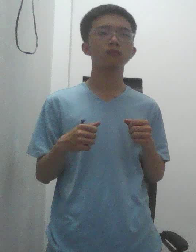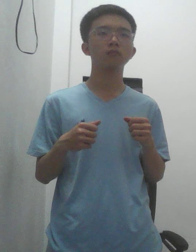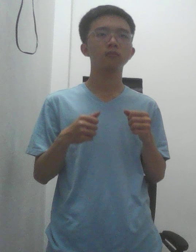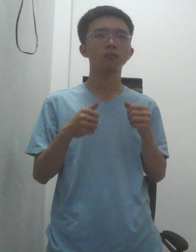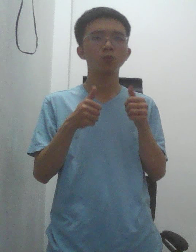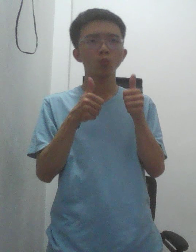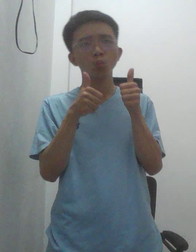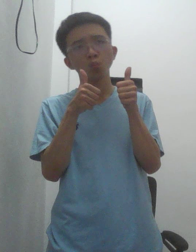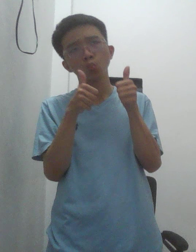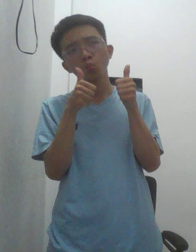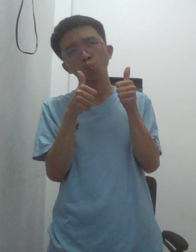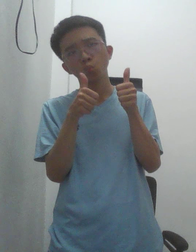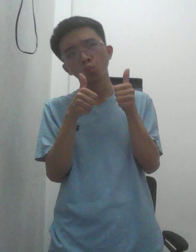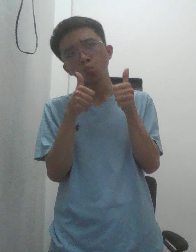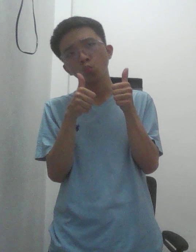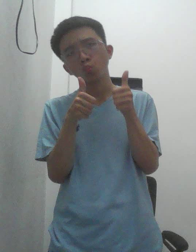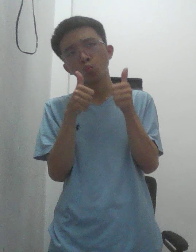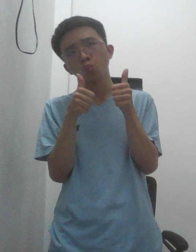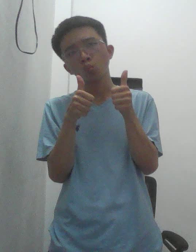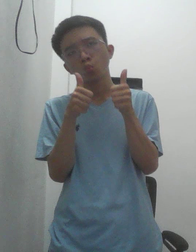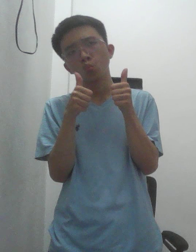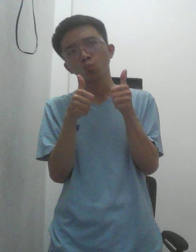rat tot